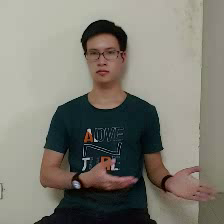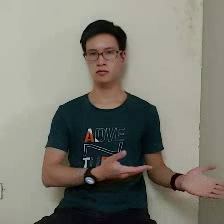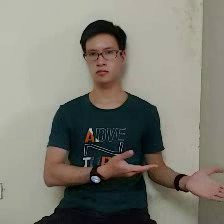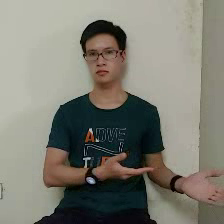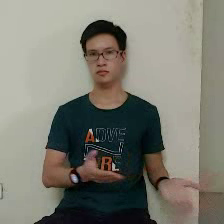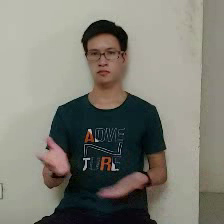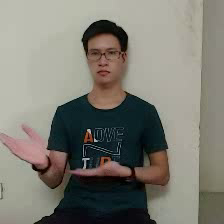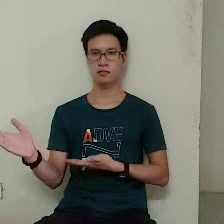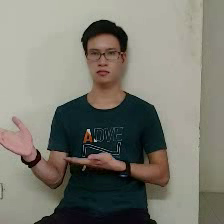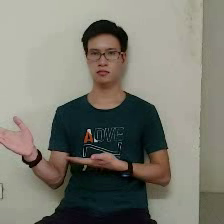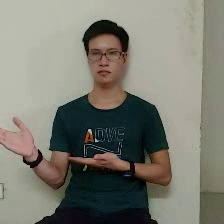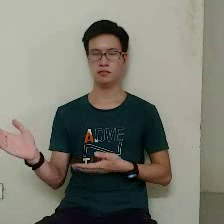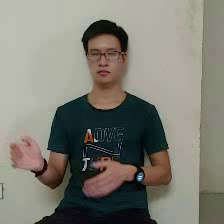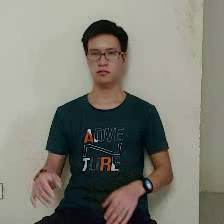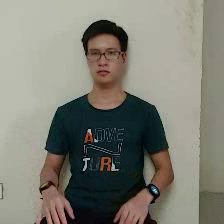Vâng lời